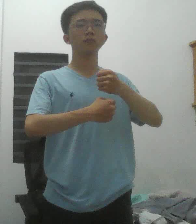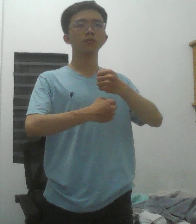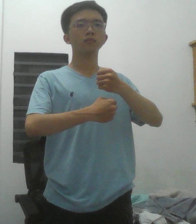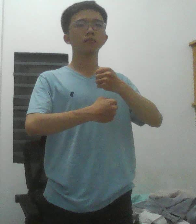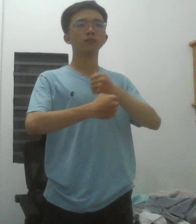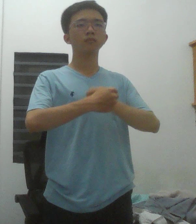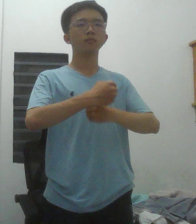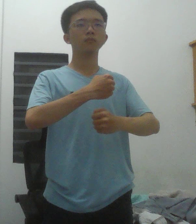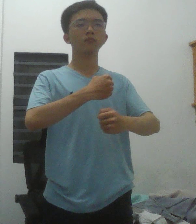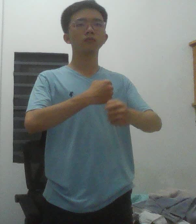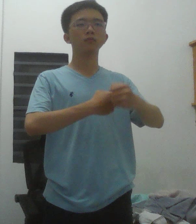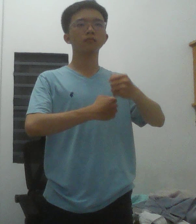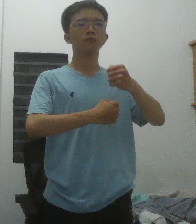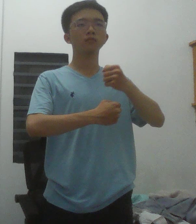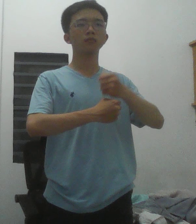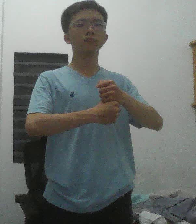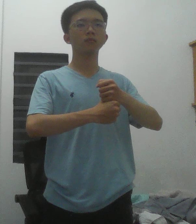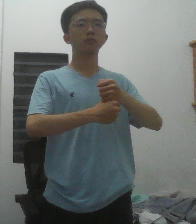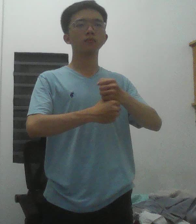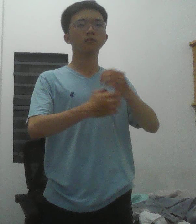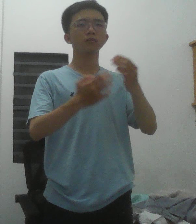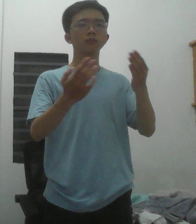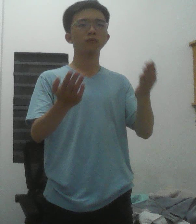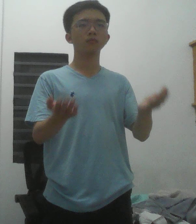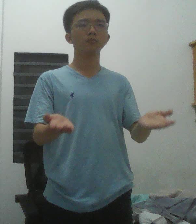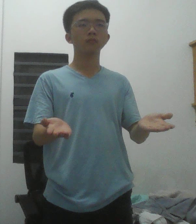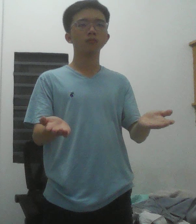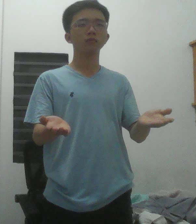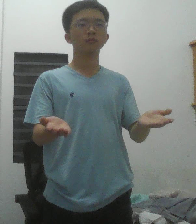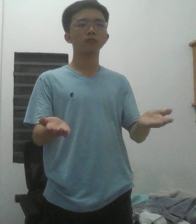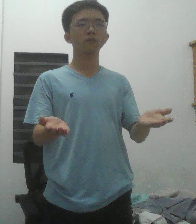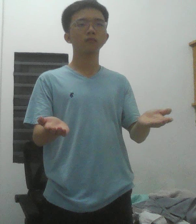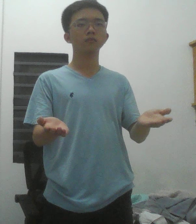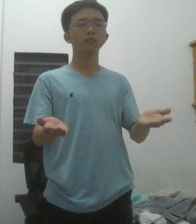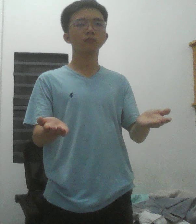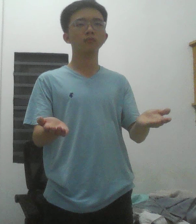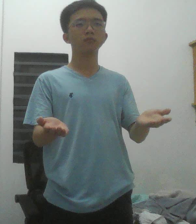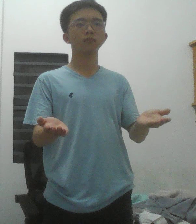nam nay